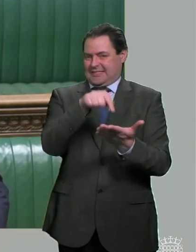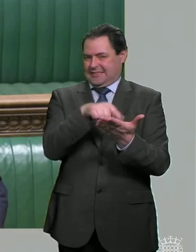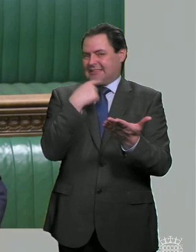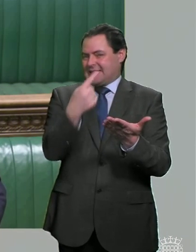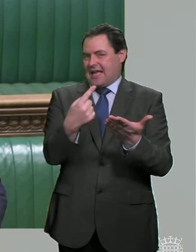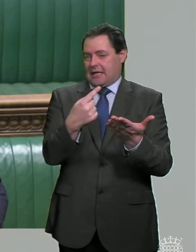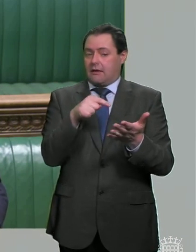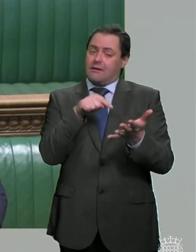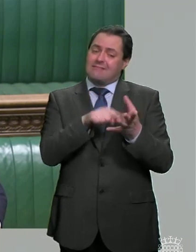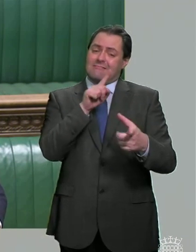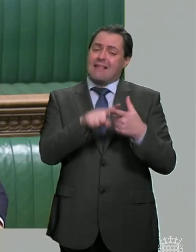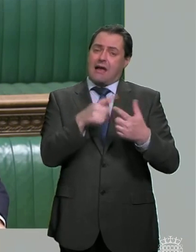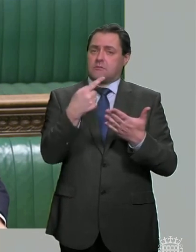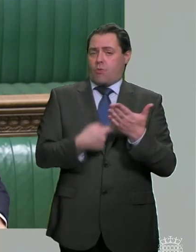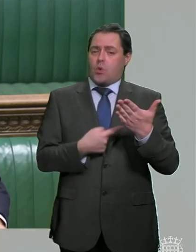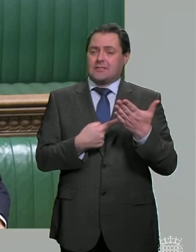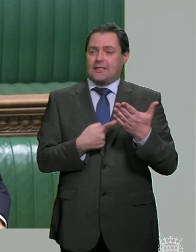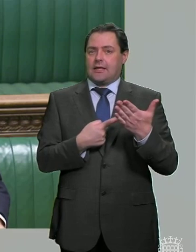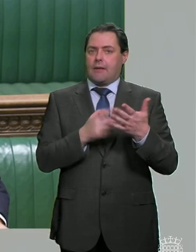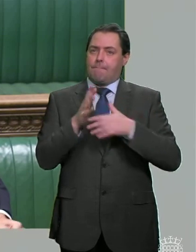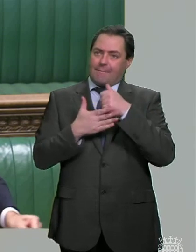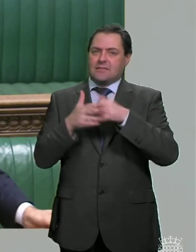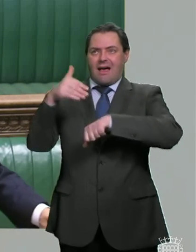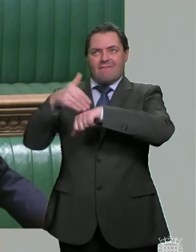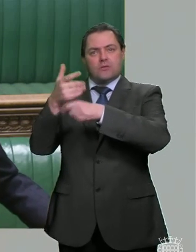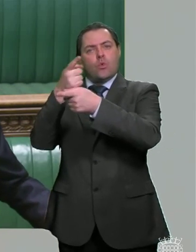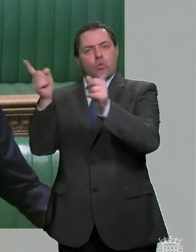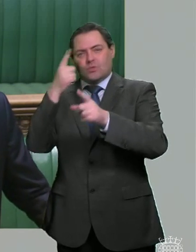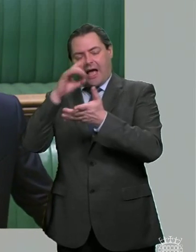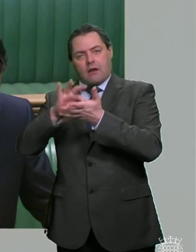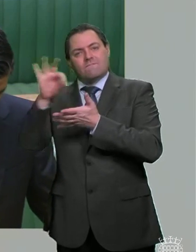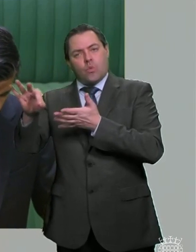It is a tax policy that is progressive and fair.